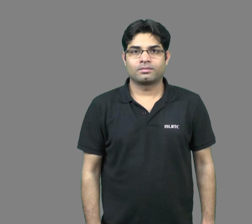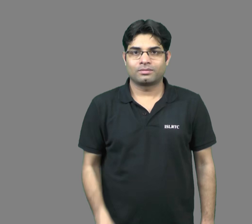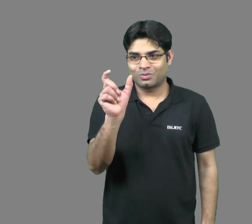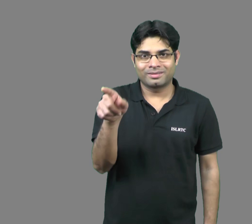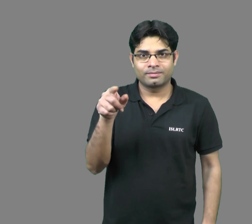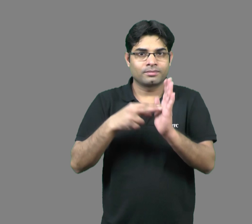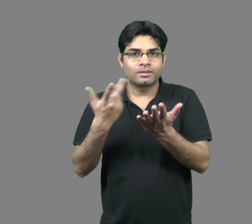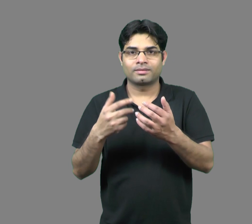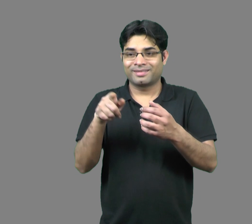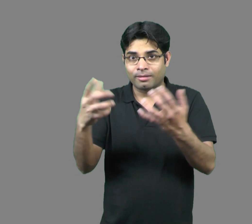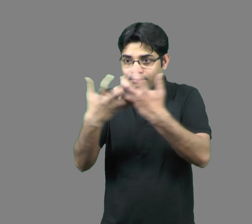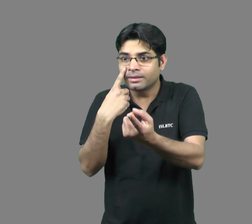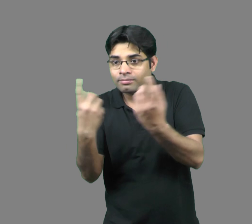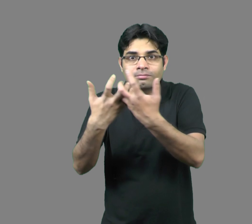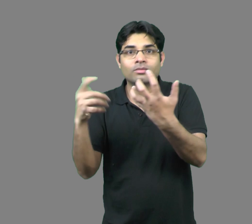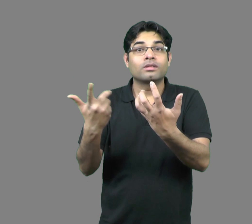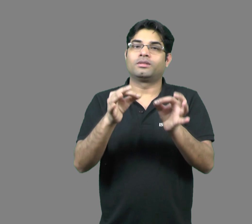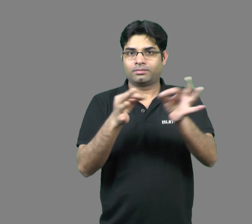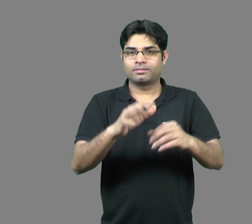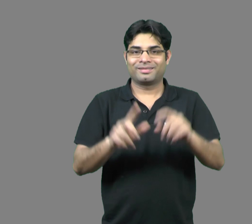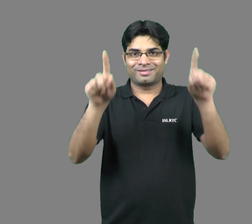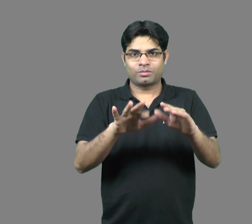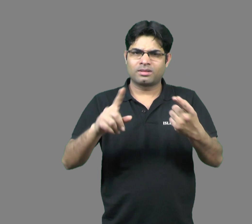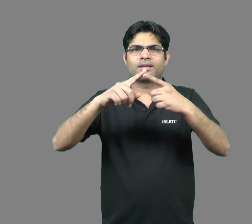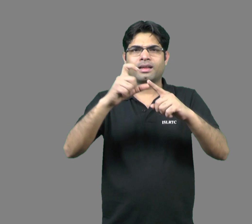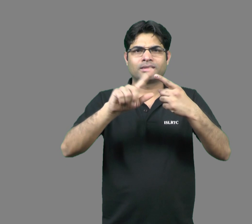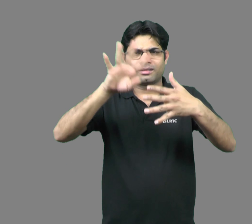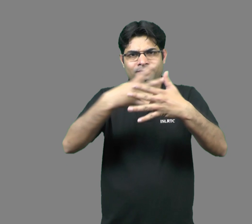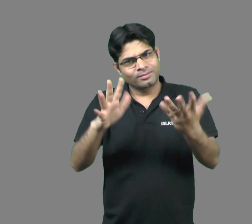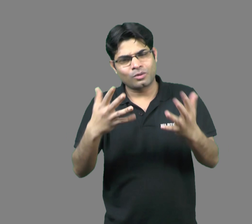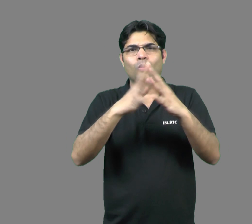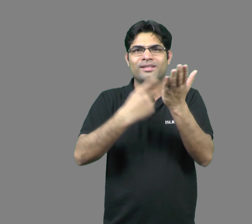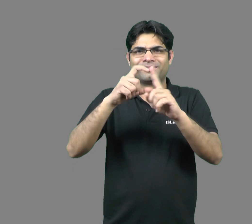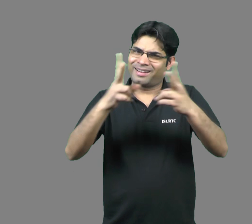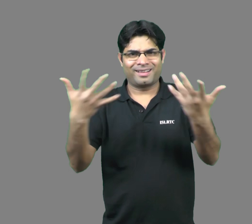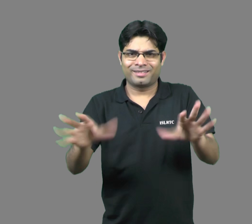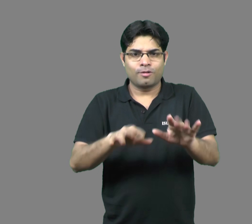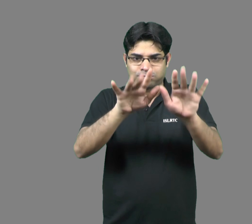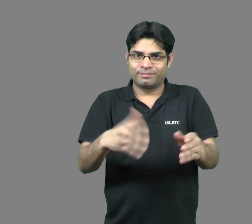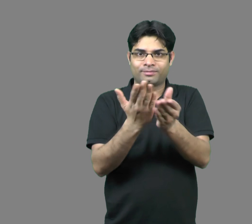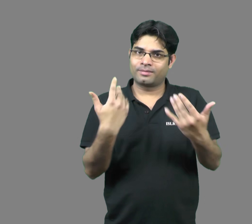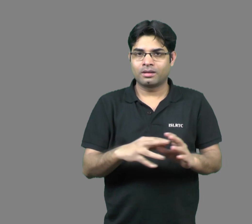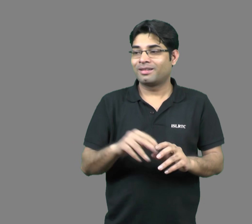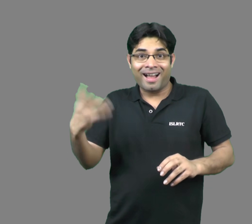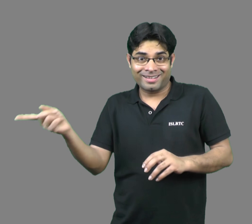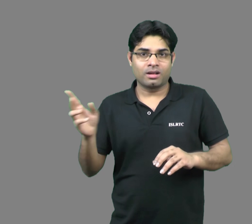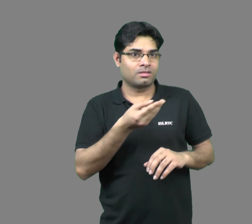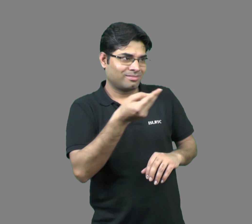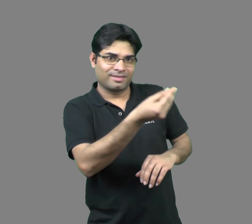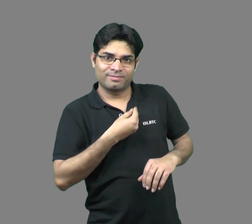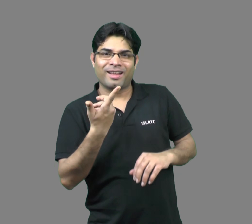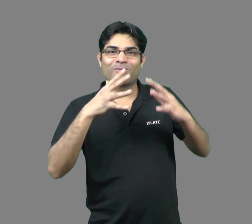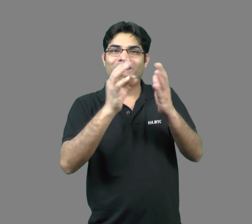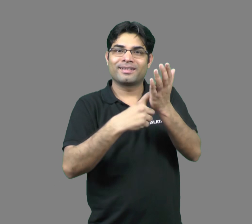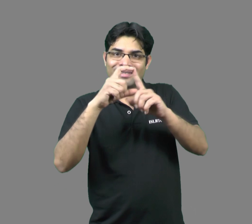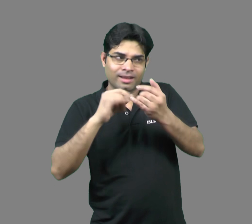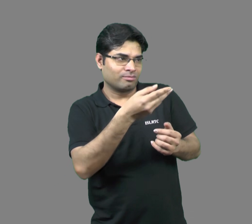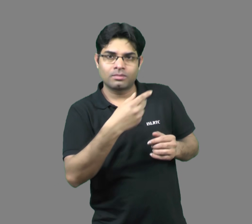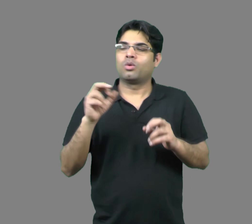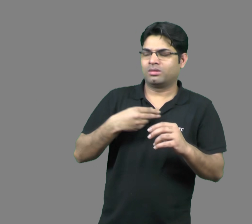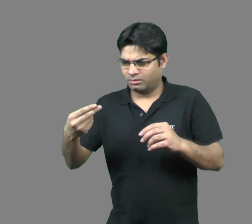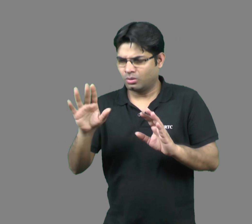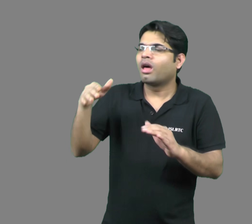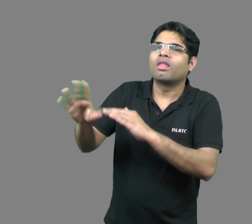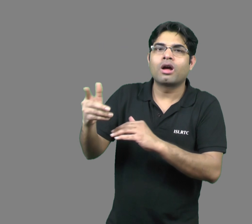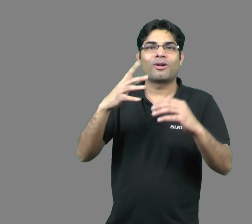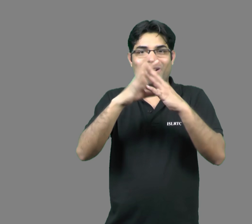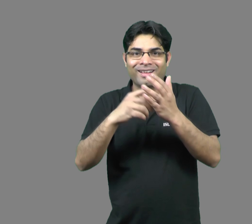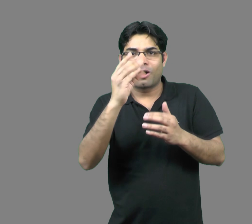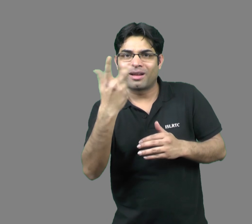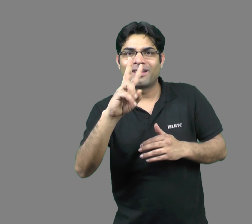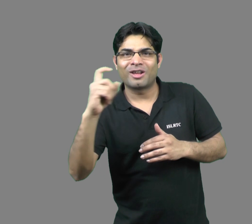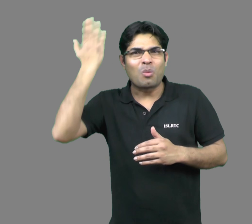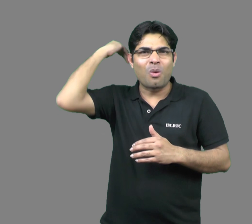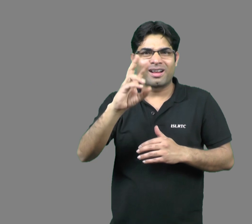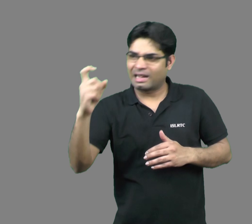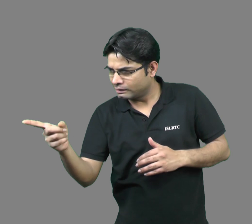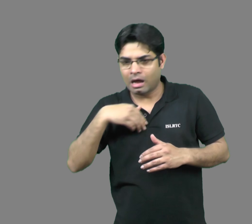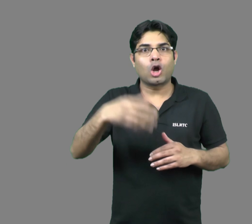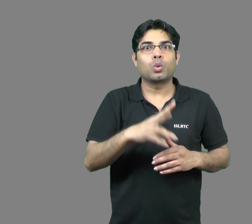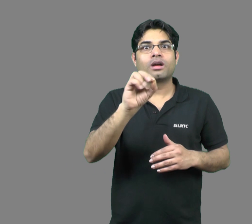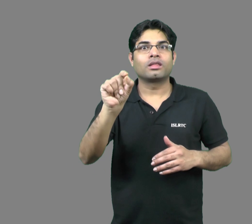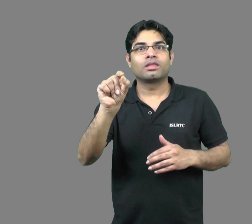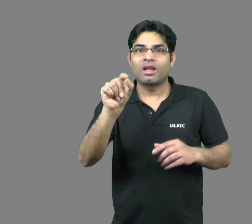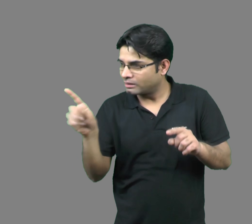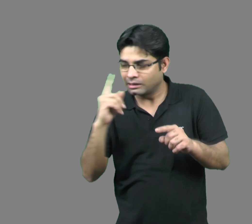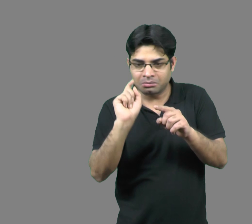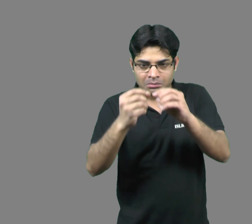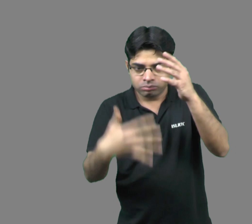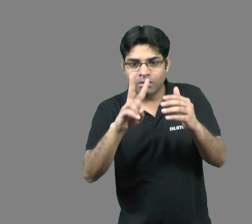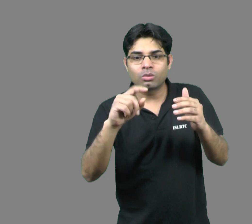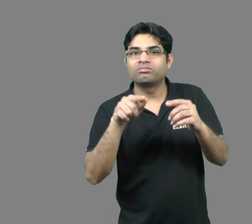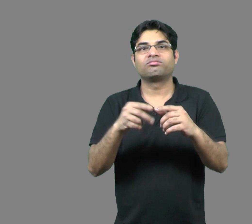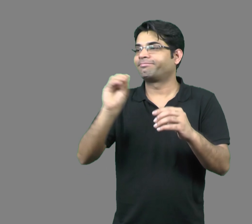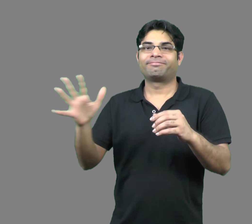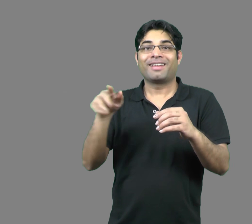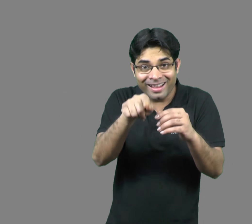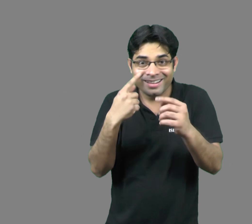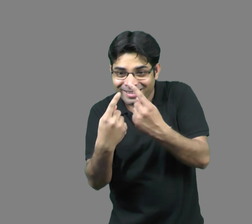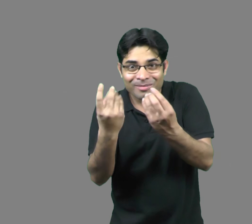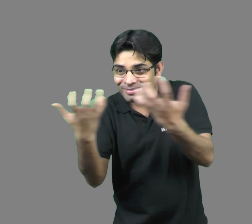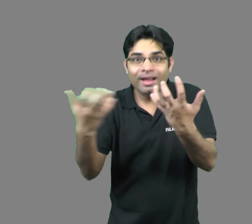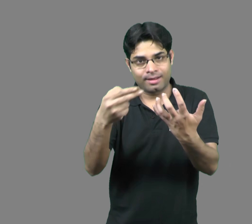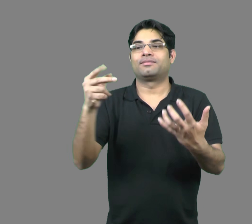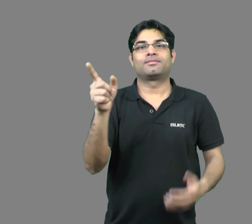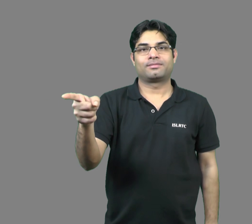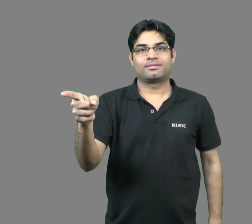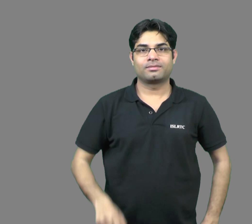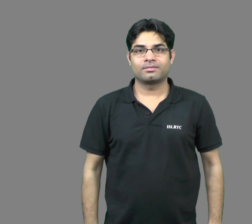Run Compatibility Checker